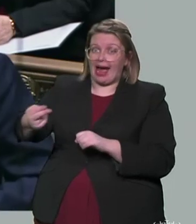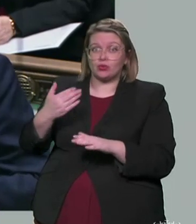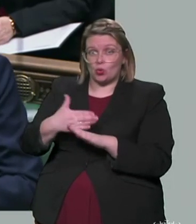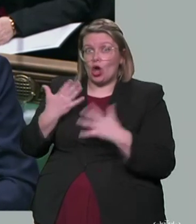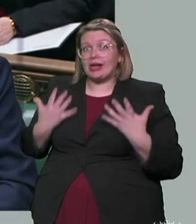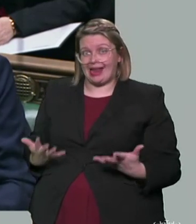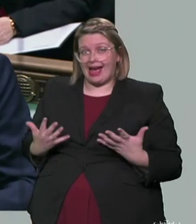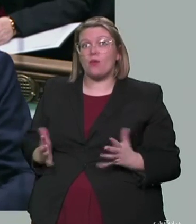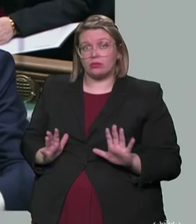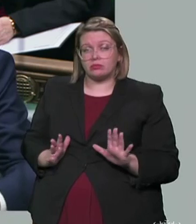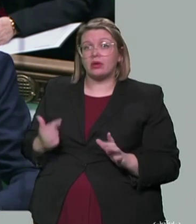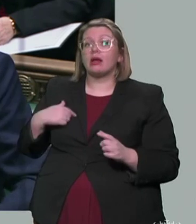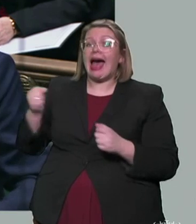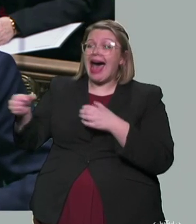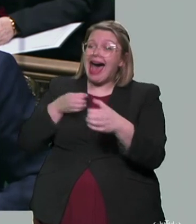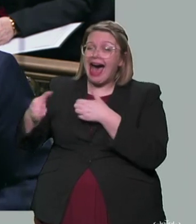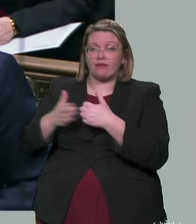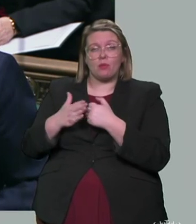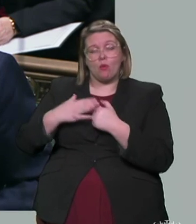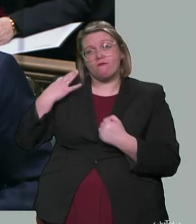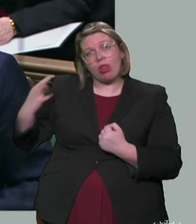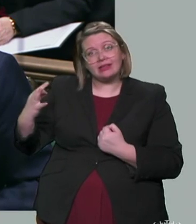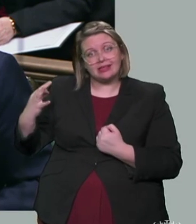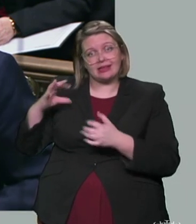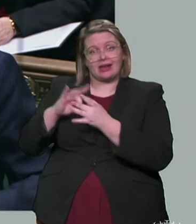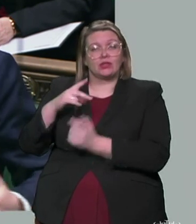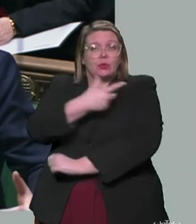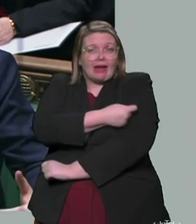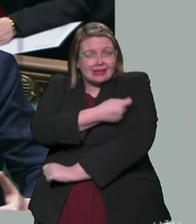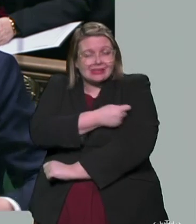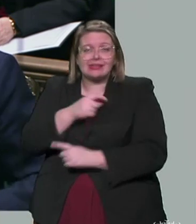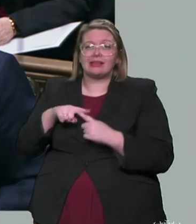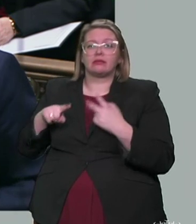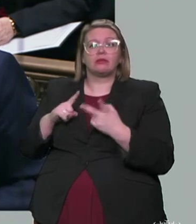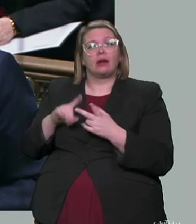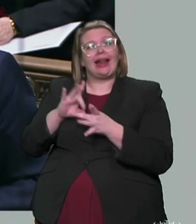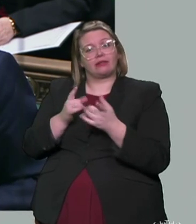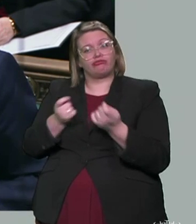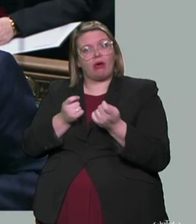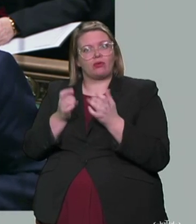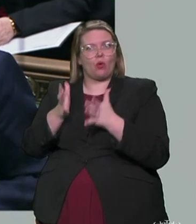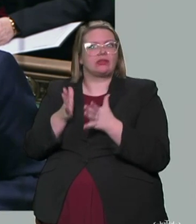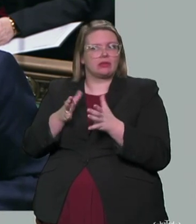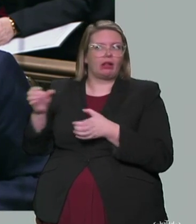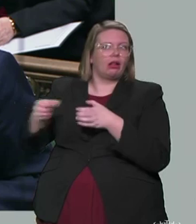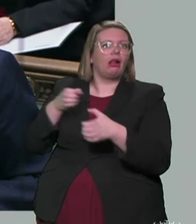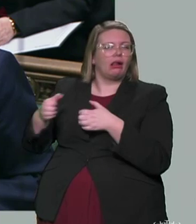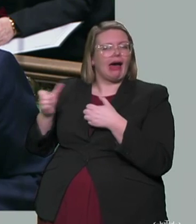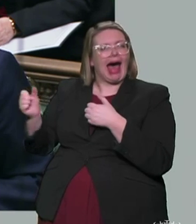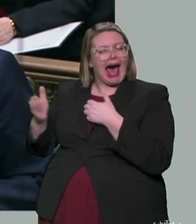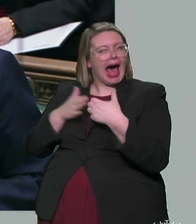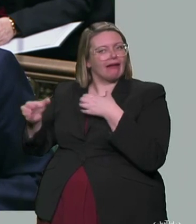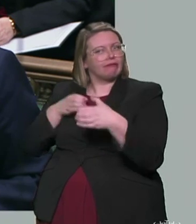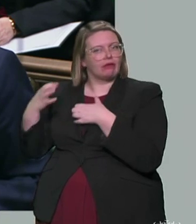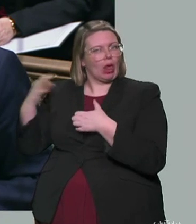We have, too, our volunteers in the vaccine roll-out and now in helping hospitals with the current pressure.